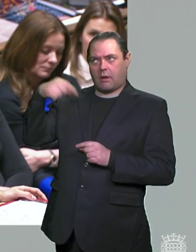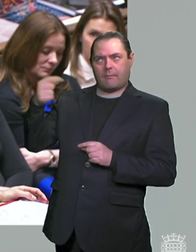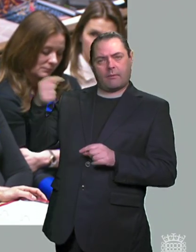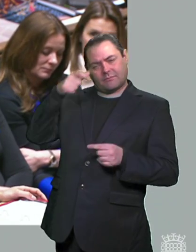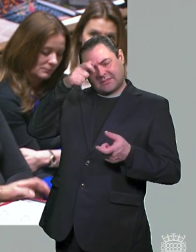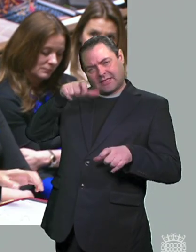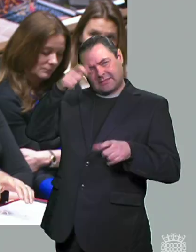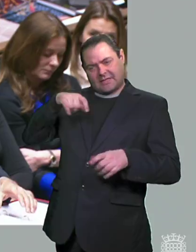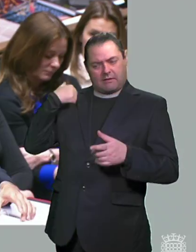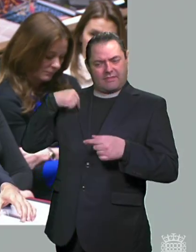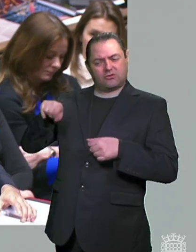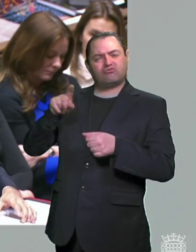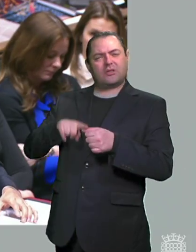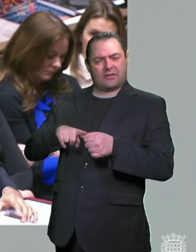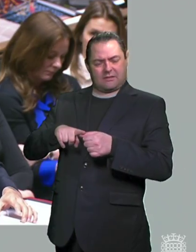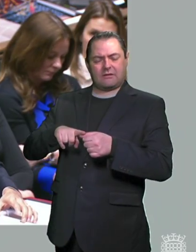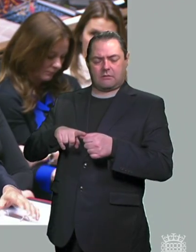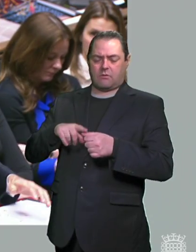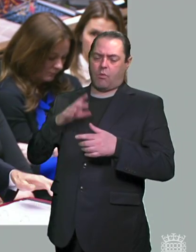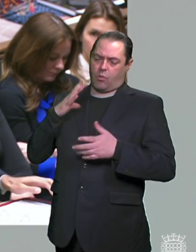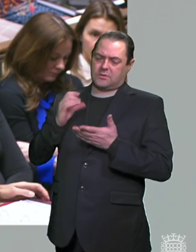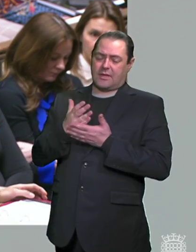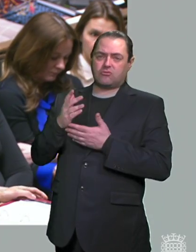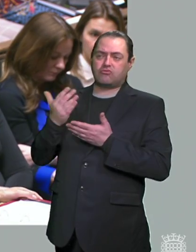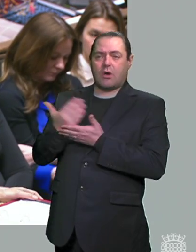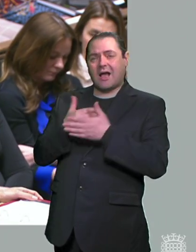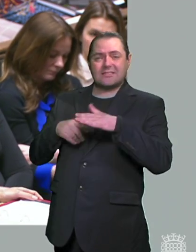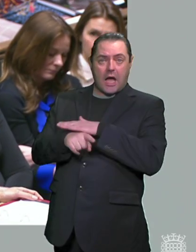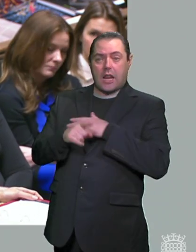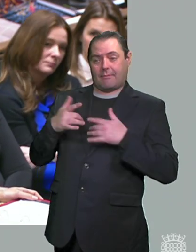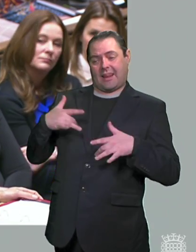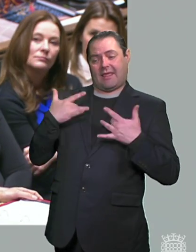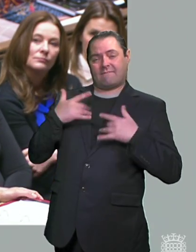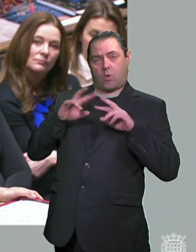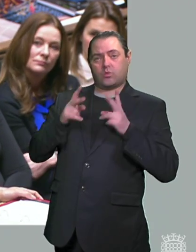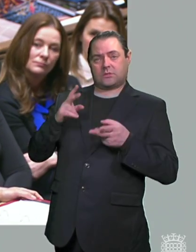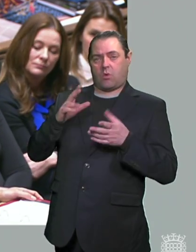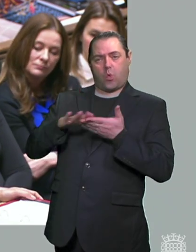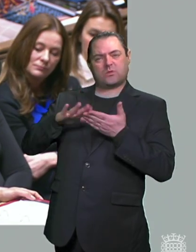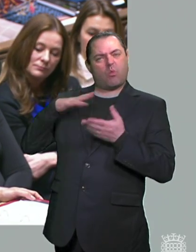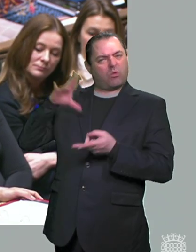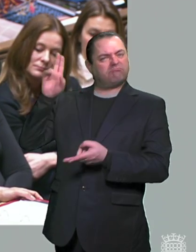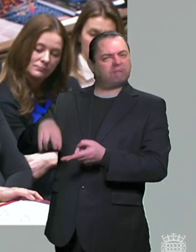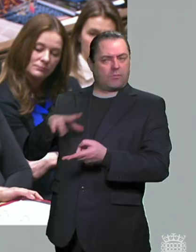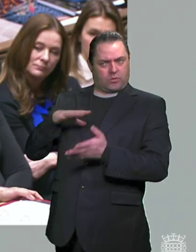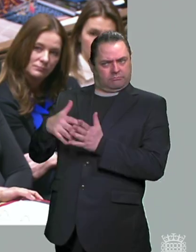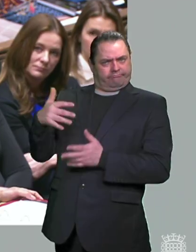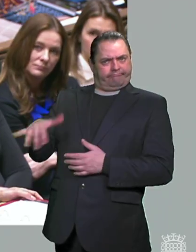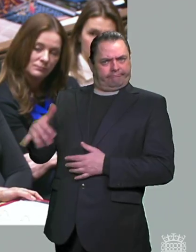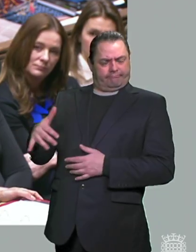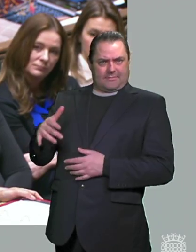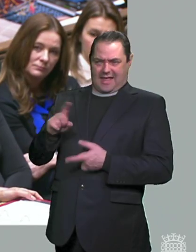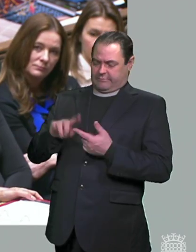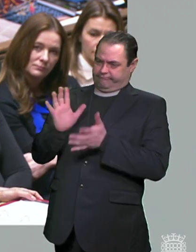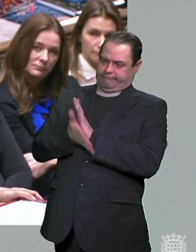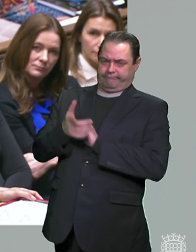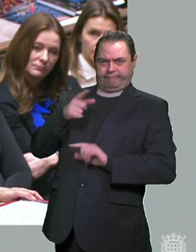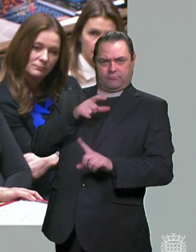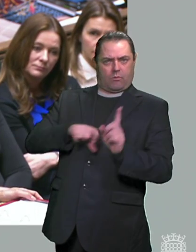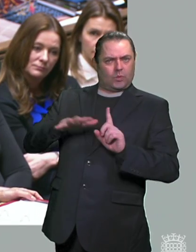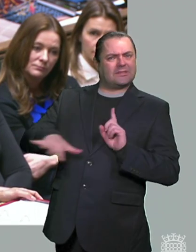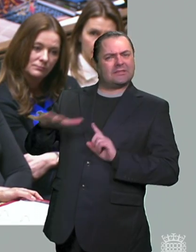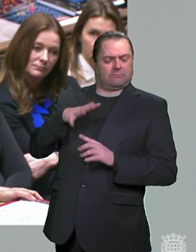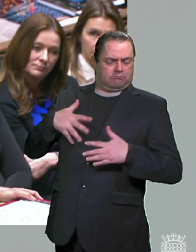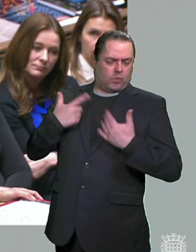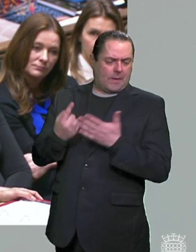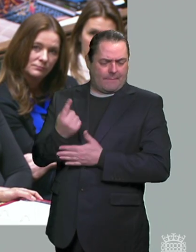I can assure him we are committed to reducing the number of asylum seekers living in hotels at vast cost to taxpayers and considerable disruption to communities.